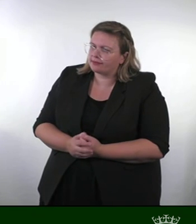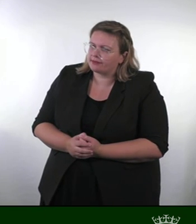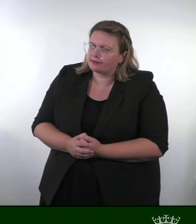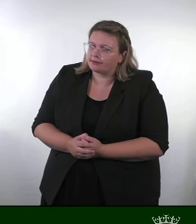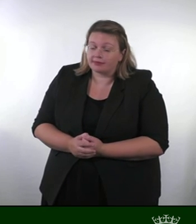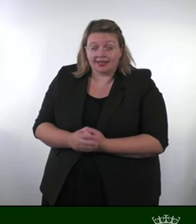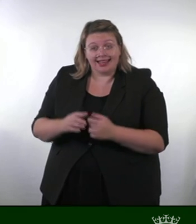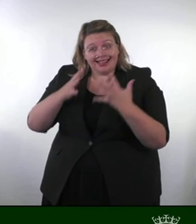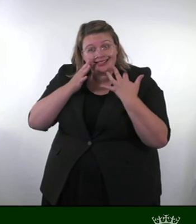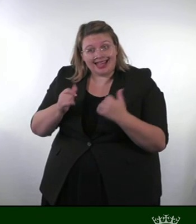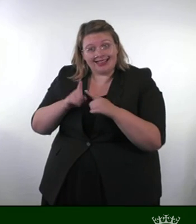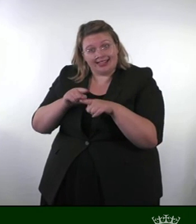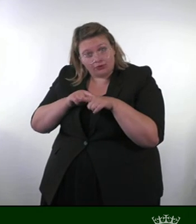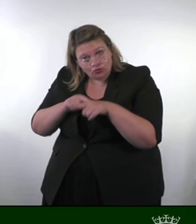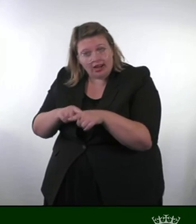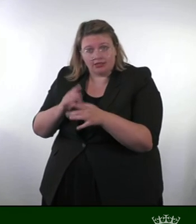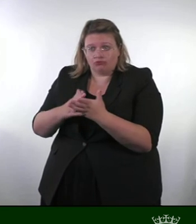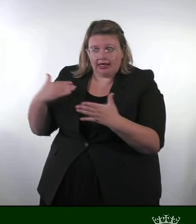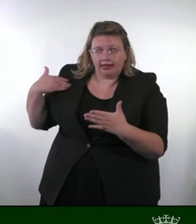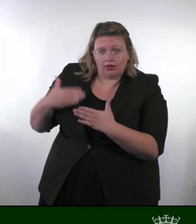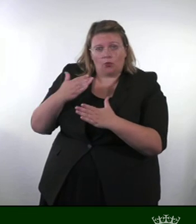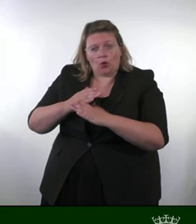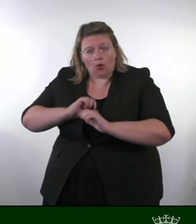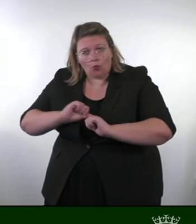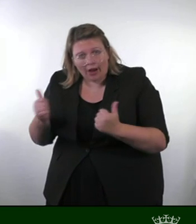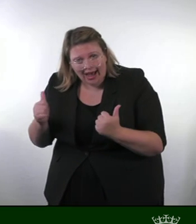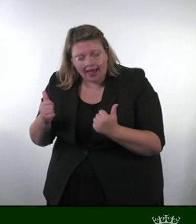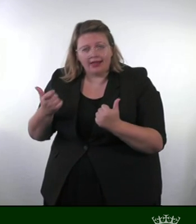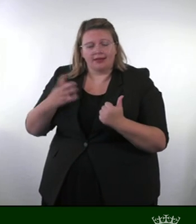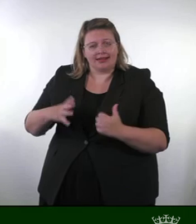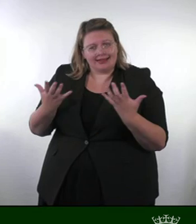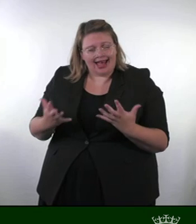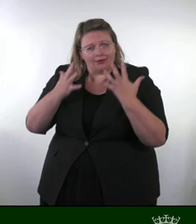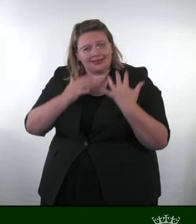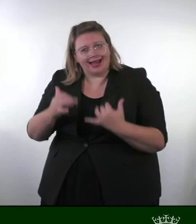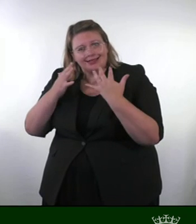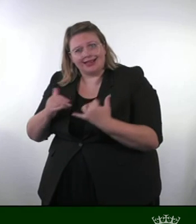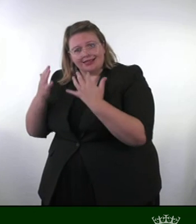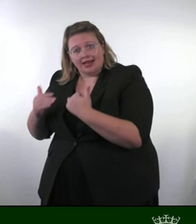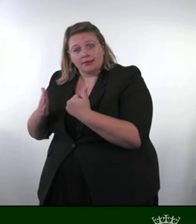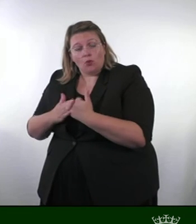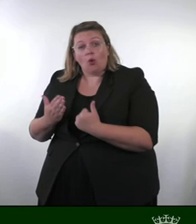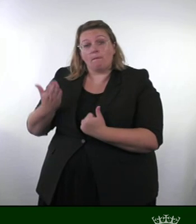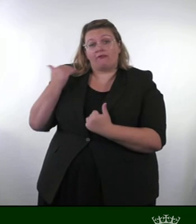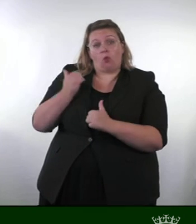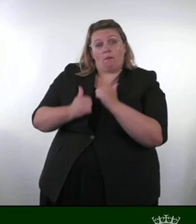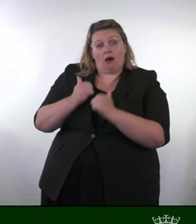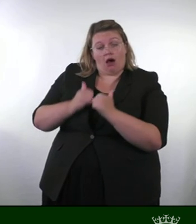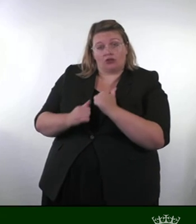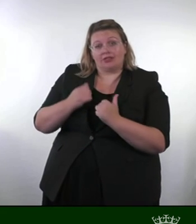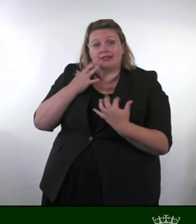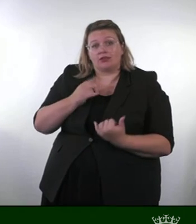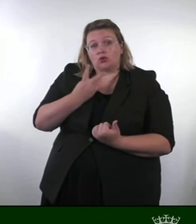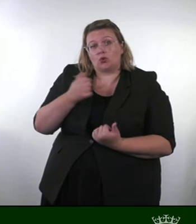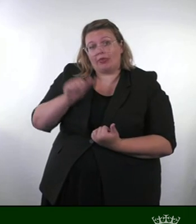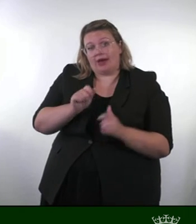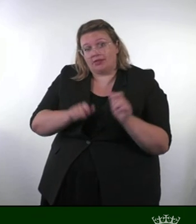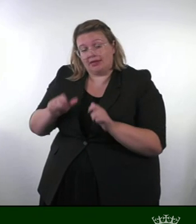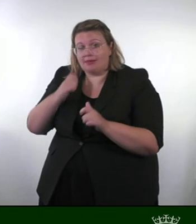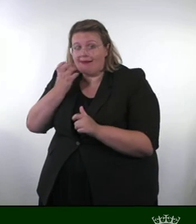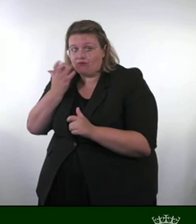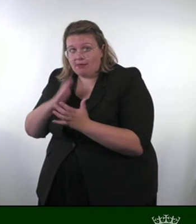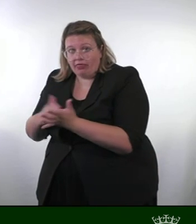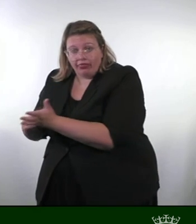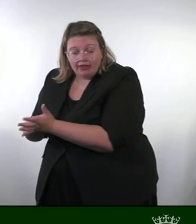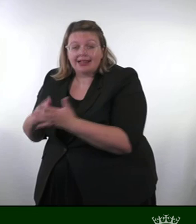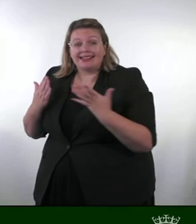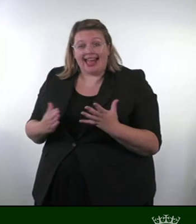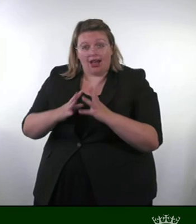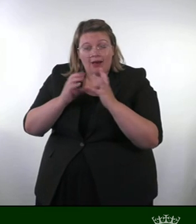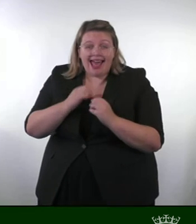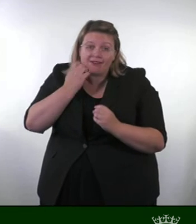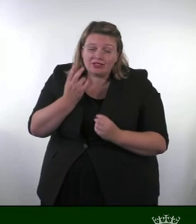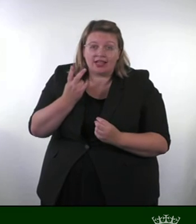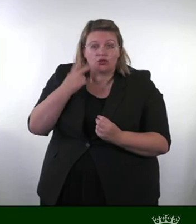trace that capacity has gone up from 2,000 a month in March to 320,000 a day.